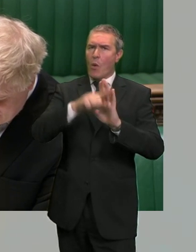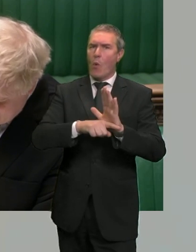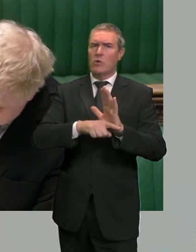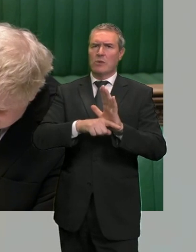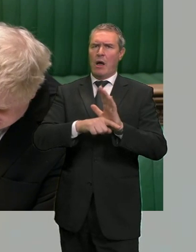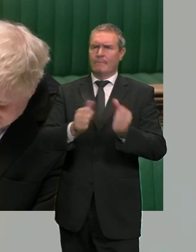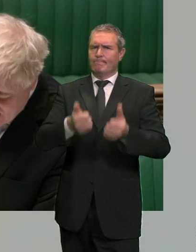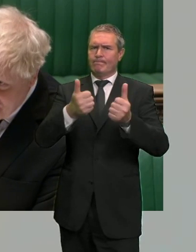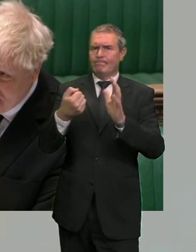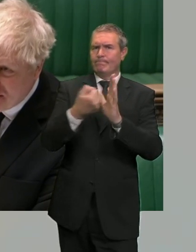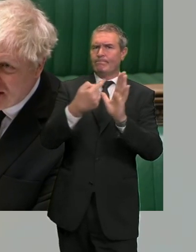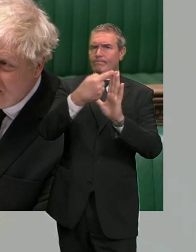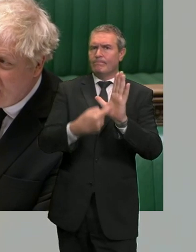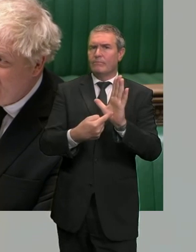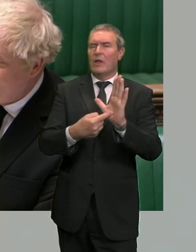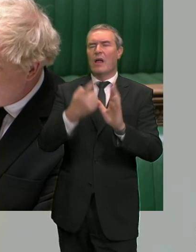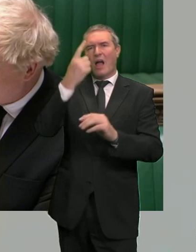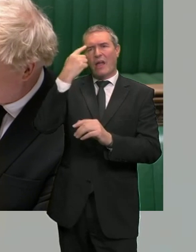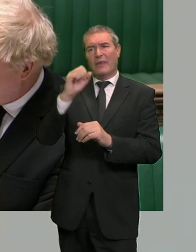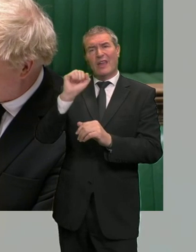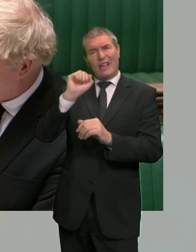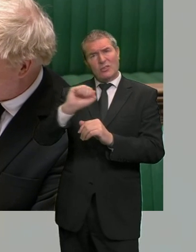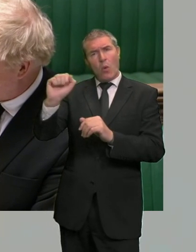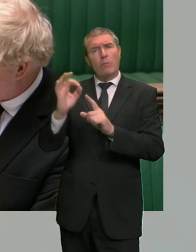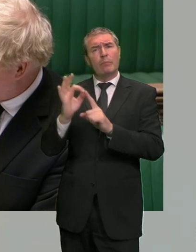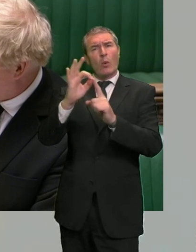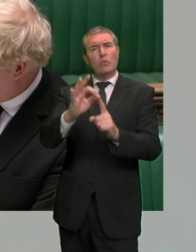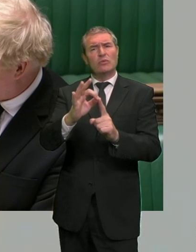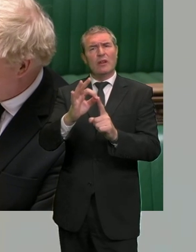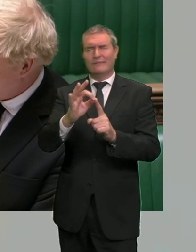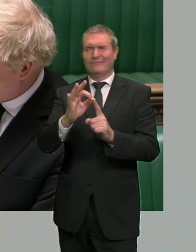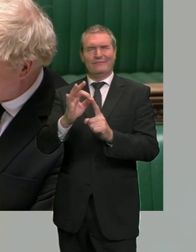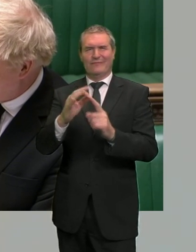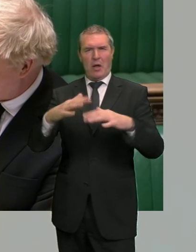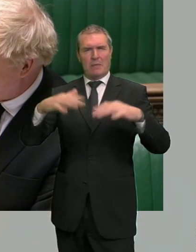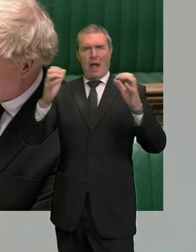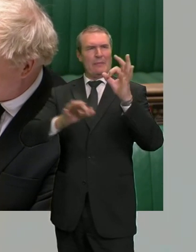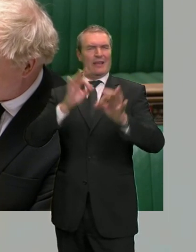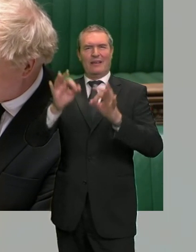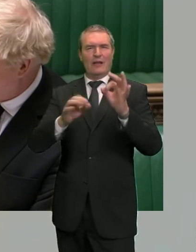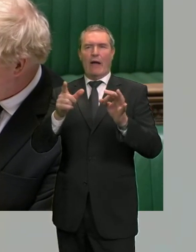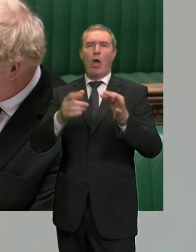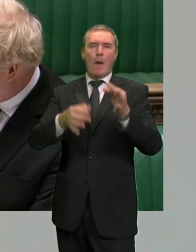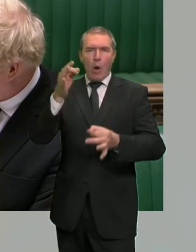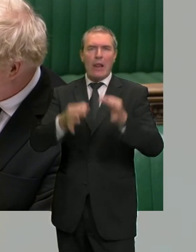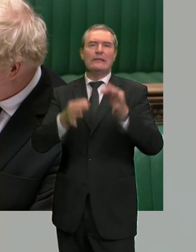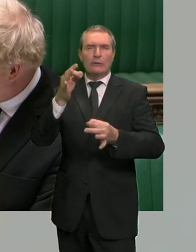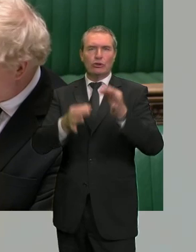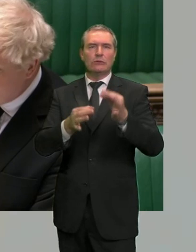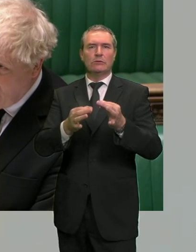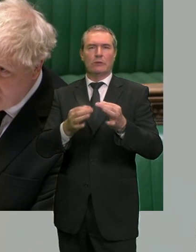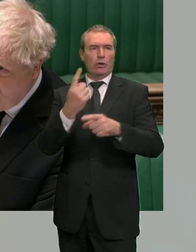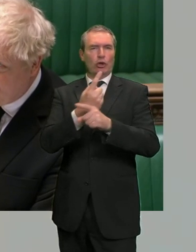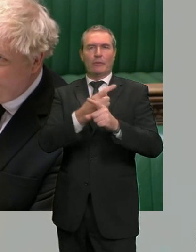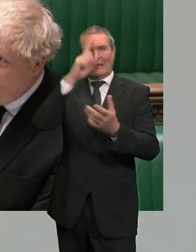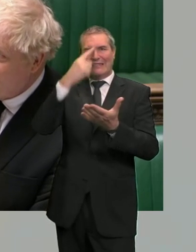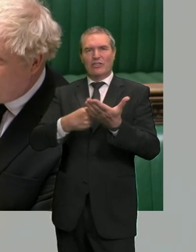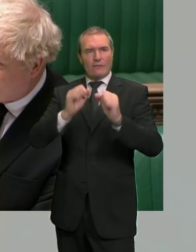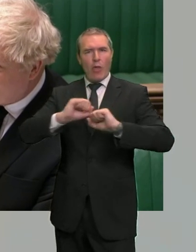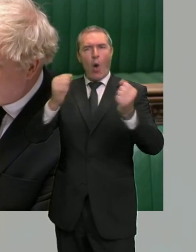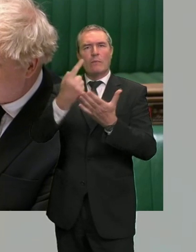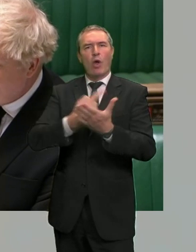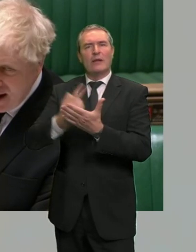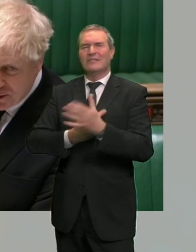It toughens up our laws, and I think that his own proposal is simply to have, yet again, politicians marking their own homework.